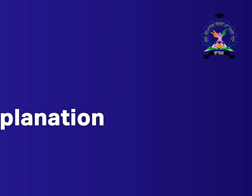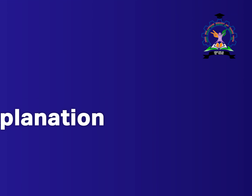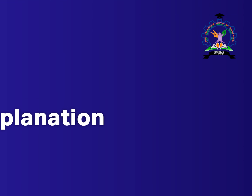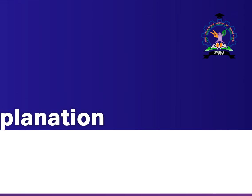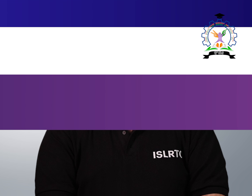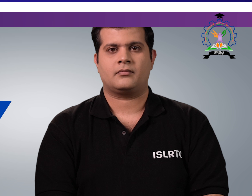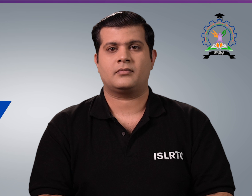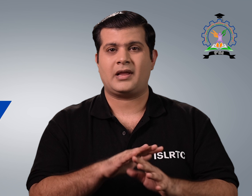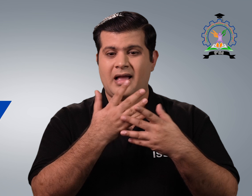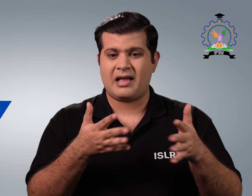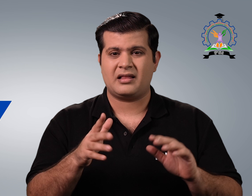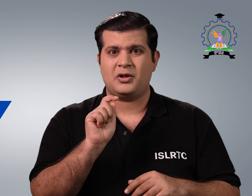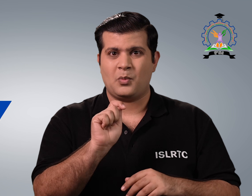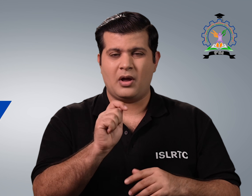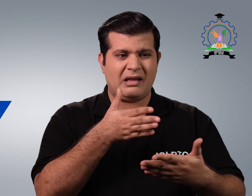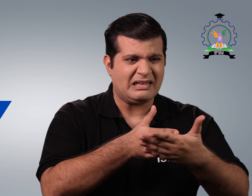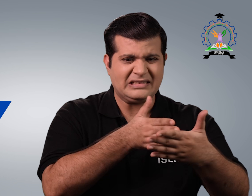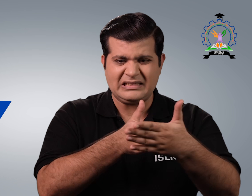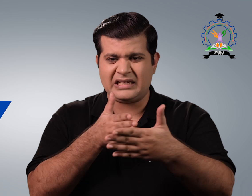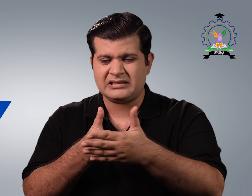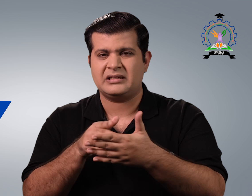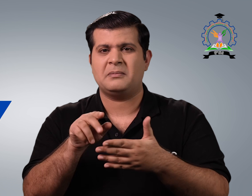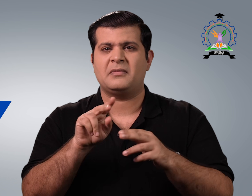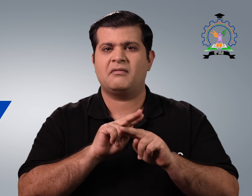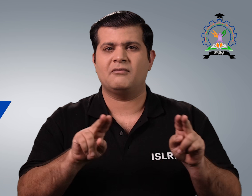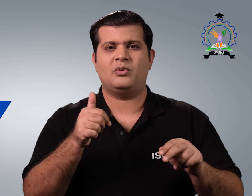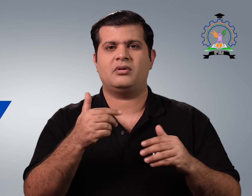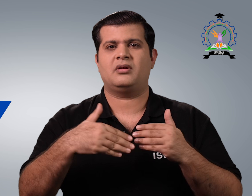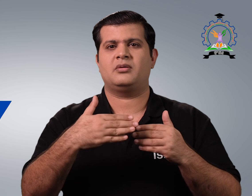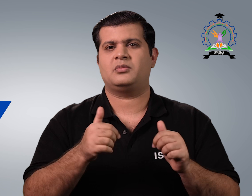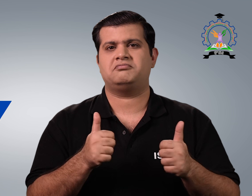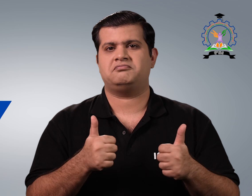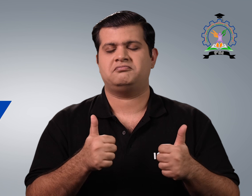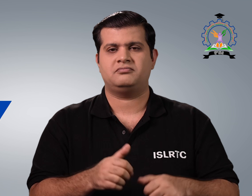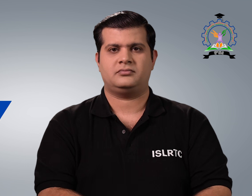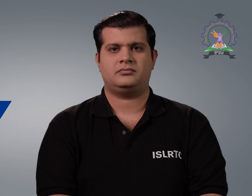Something that blocks the way preventing you from going forward.